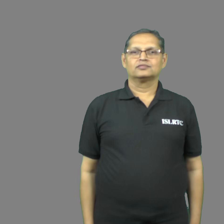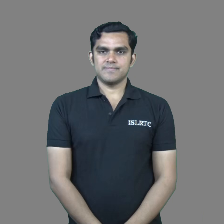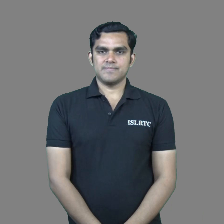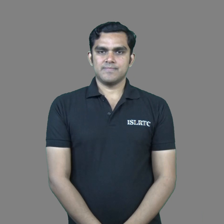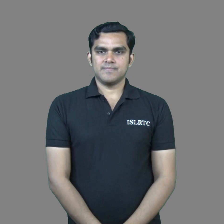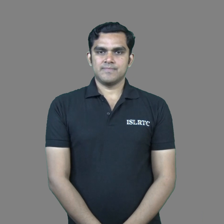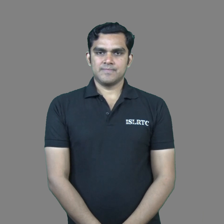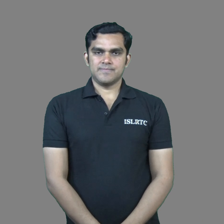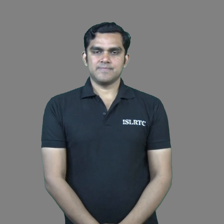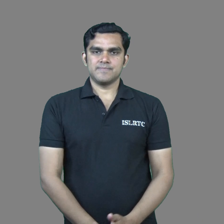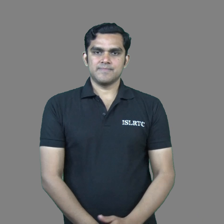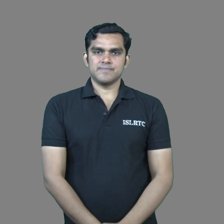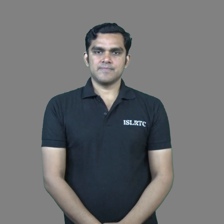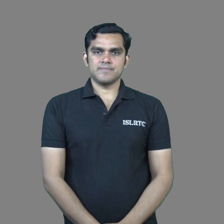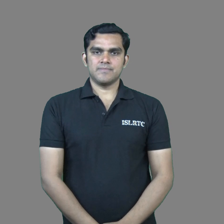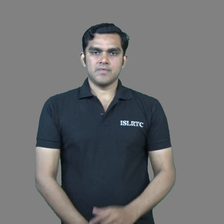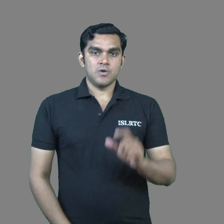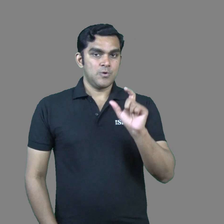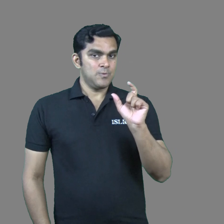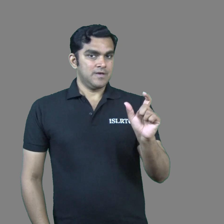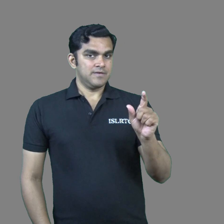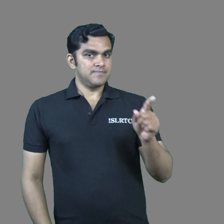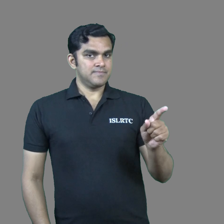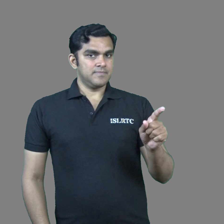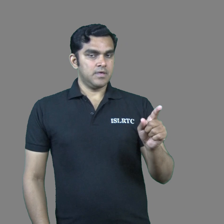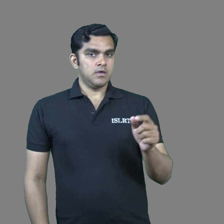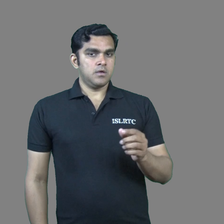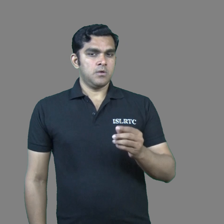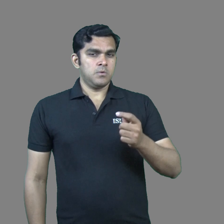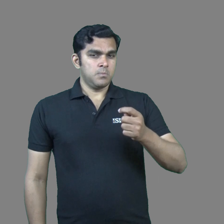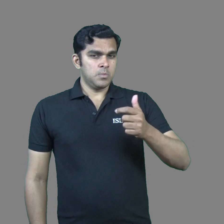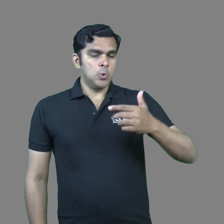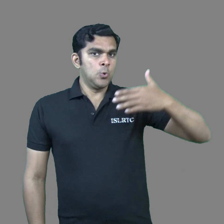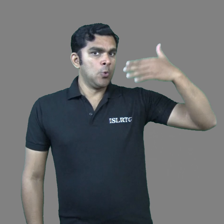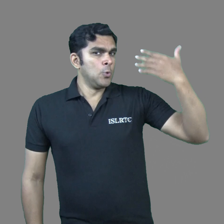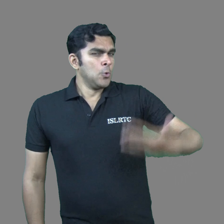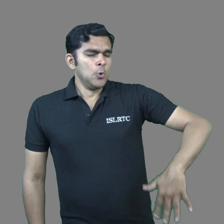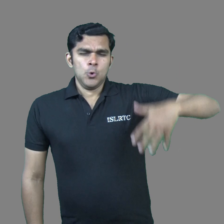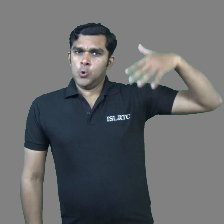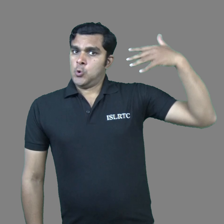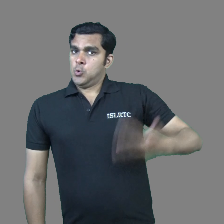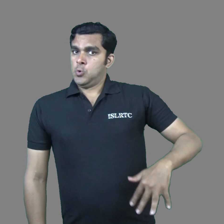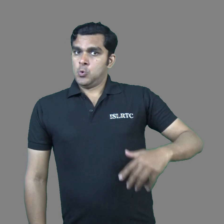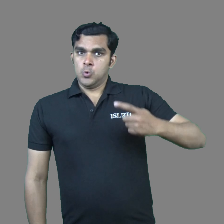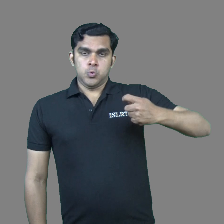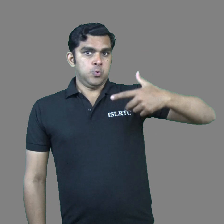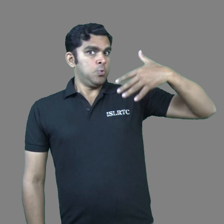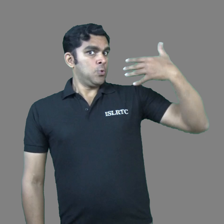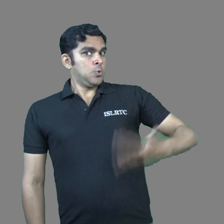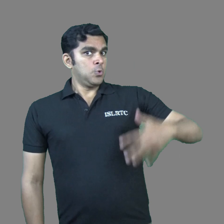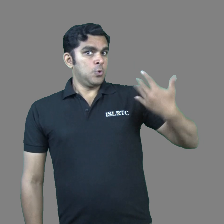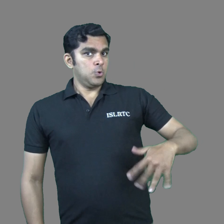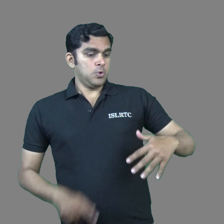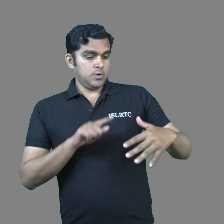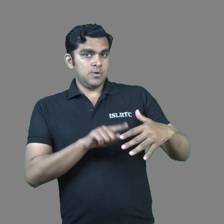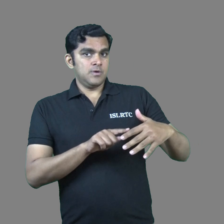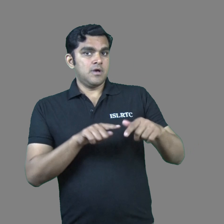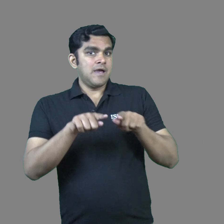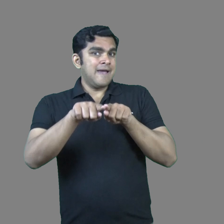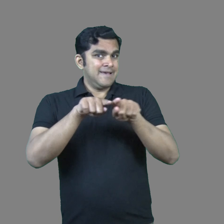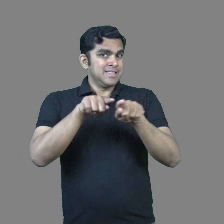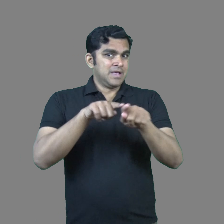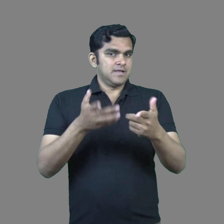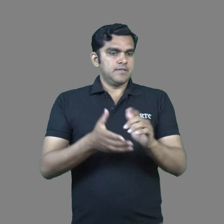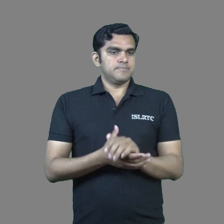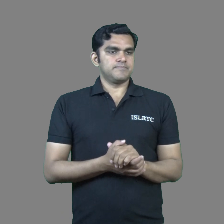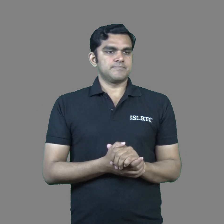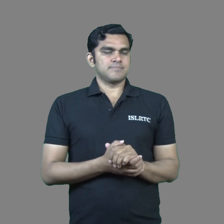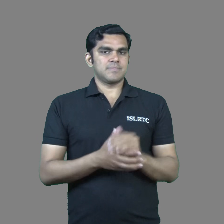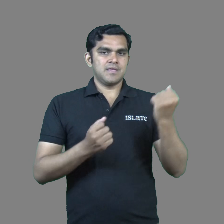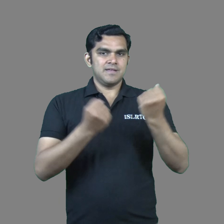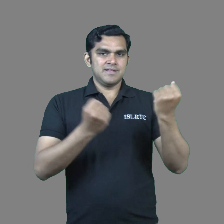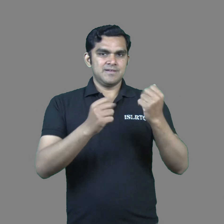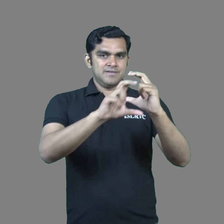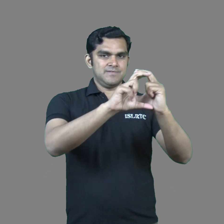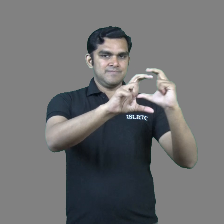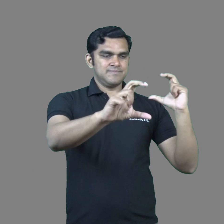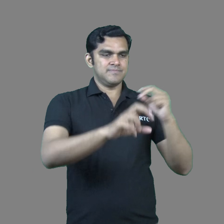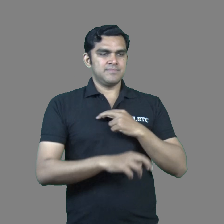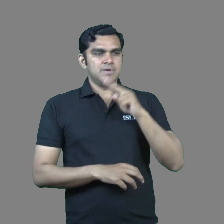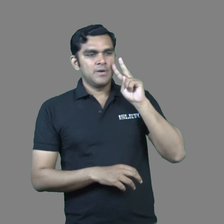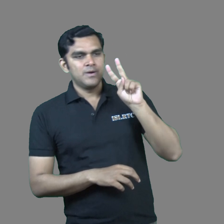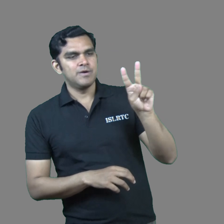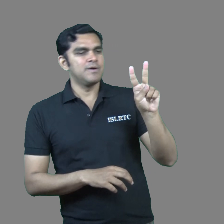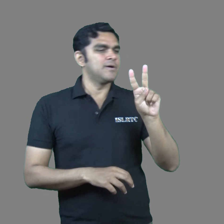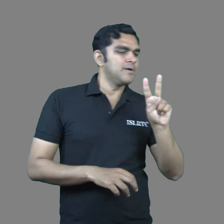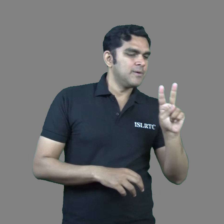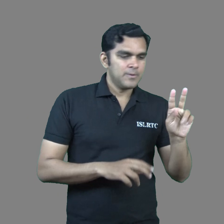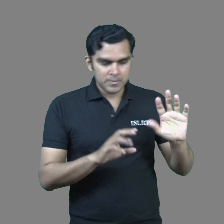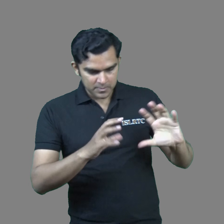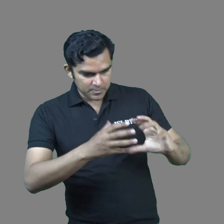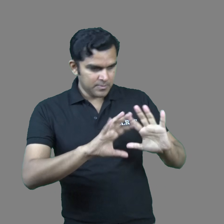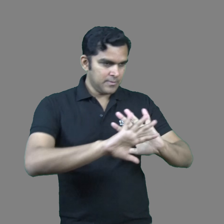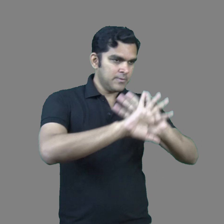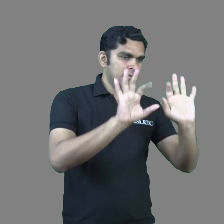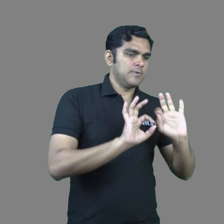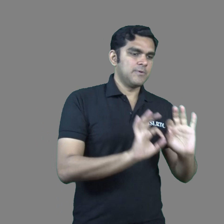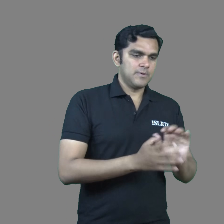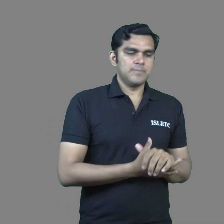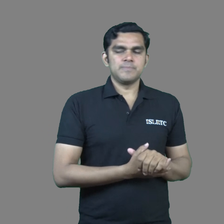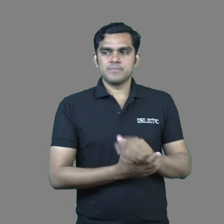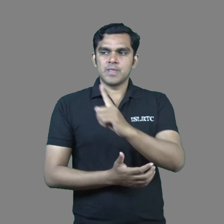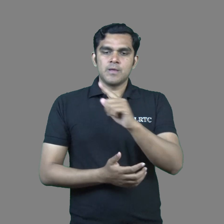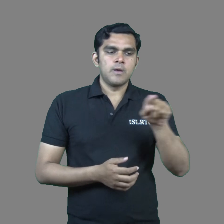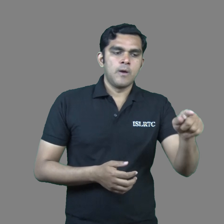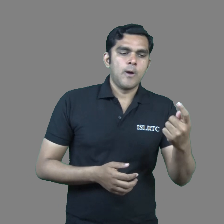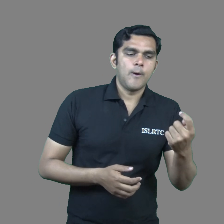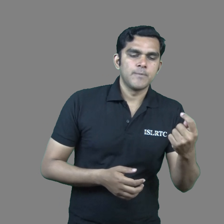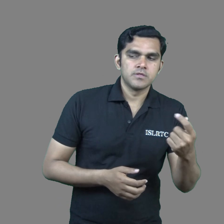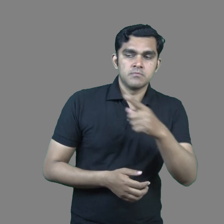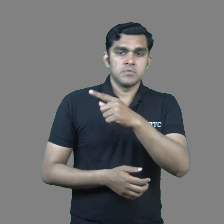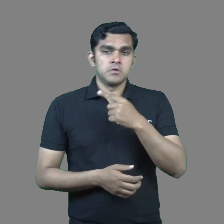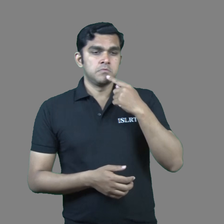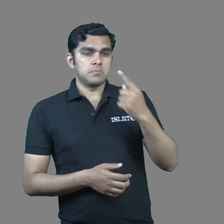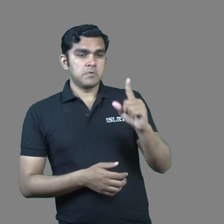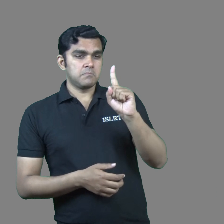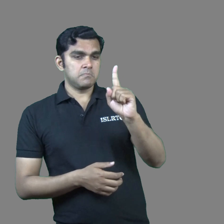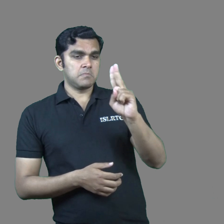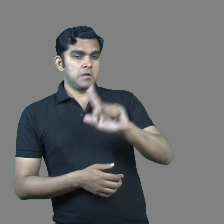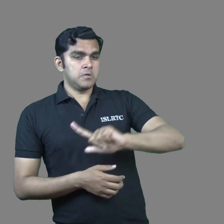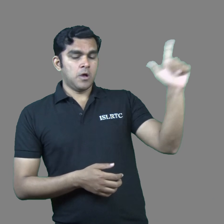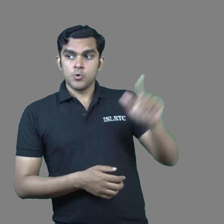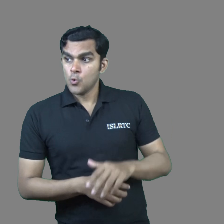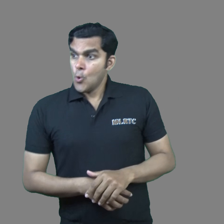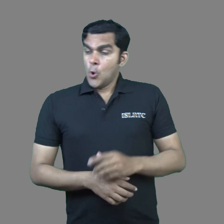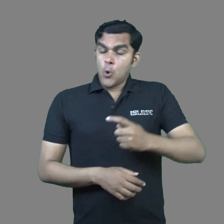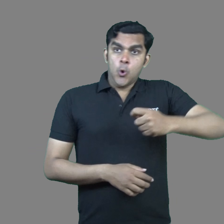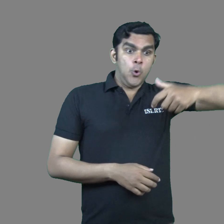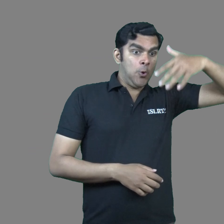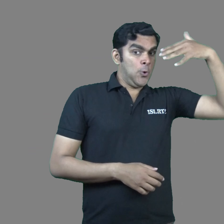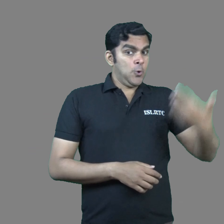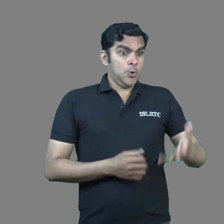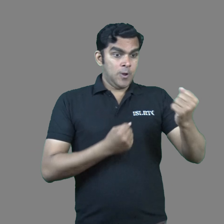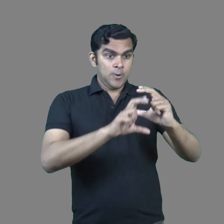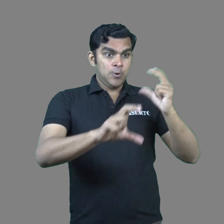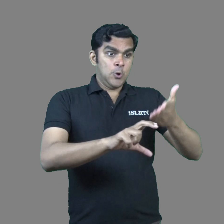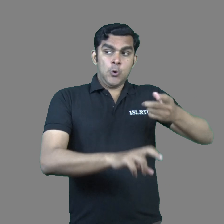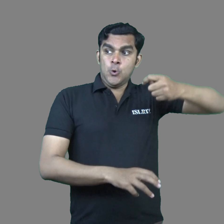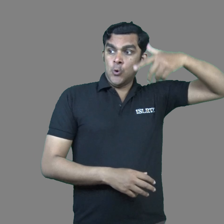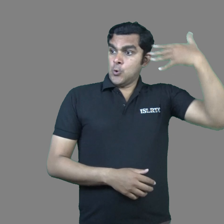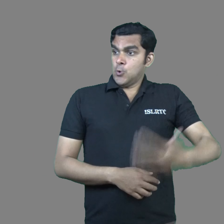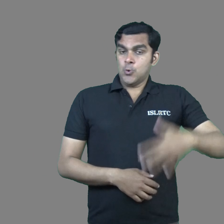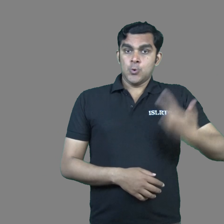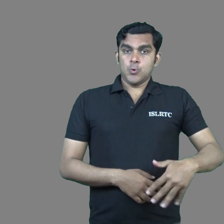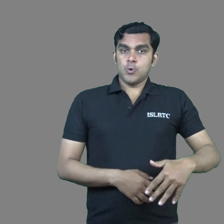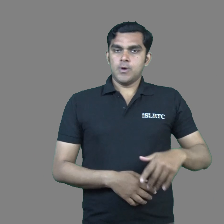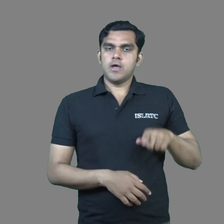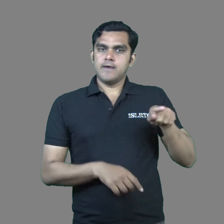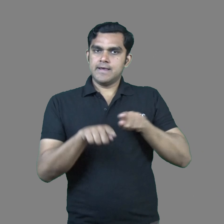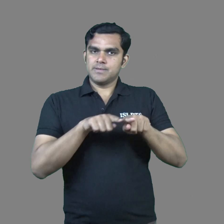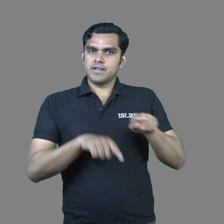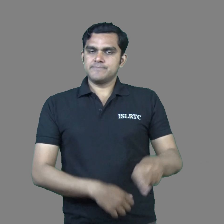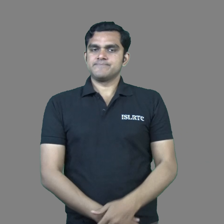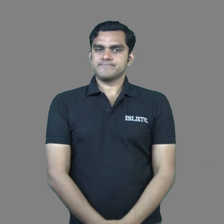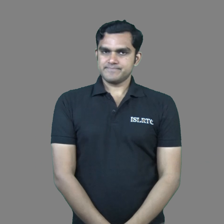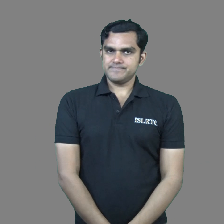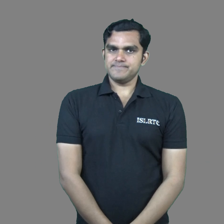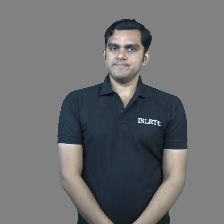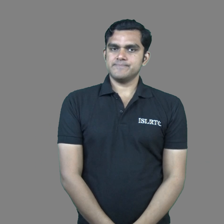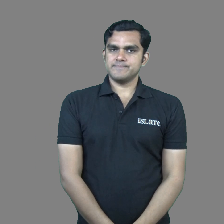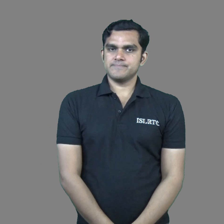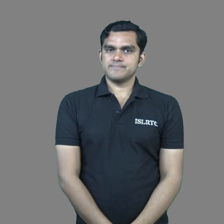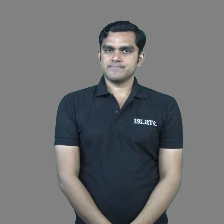Costly